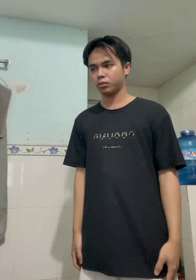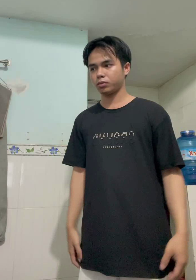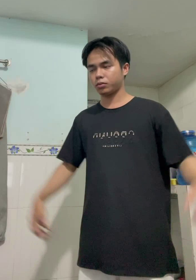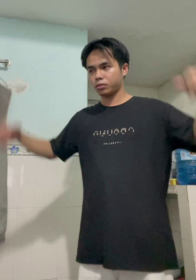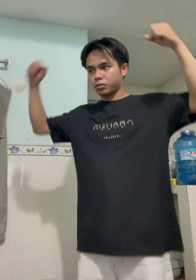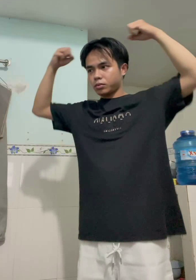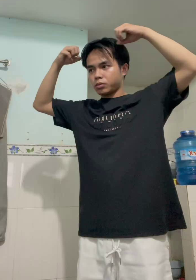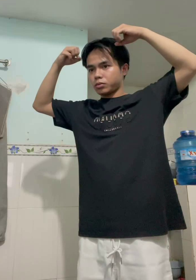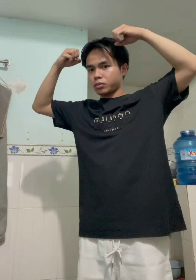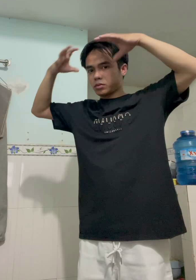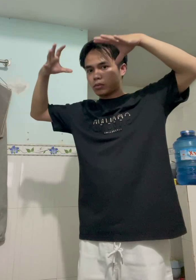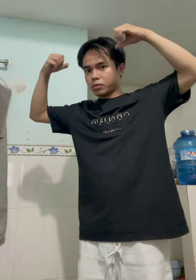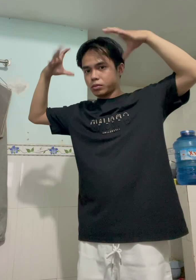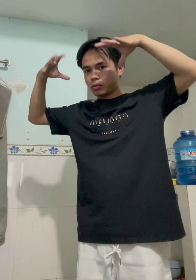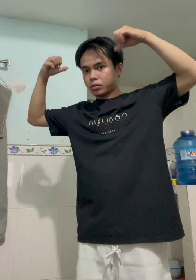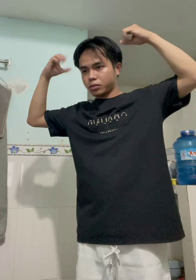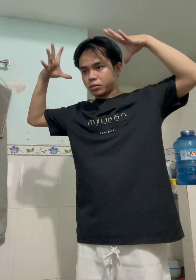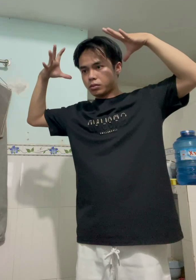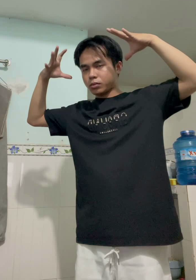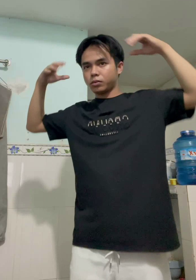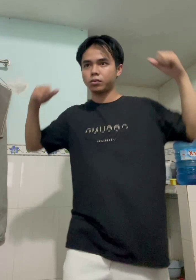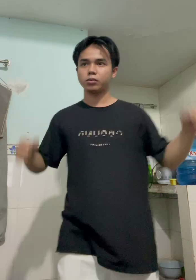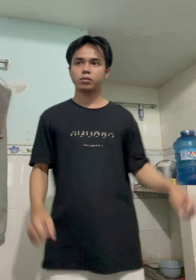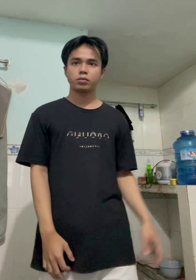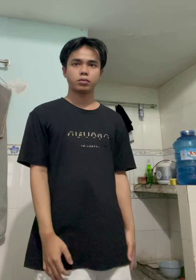mua